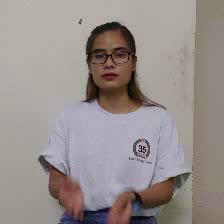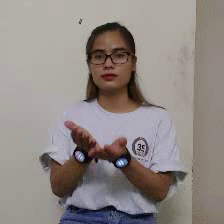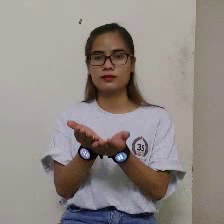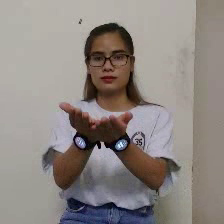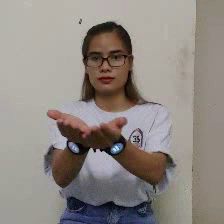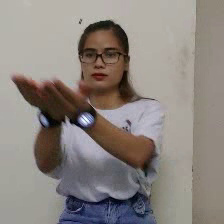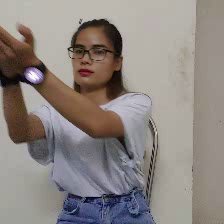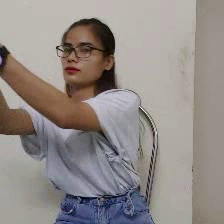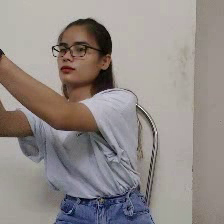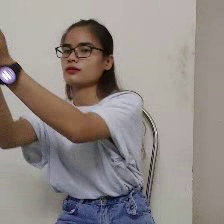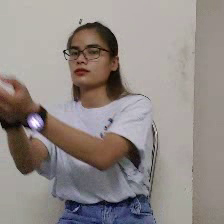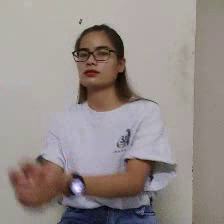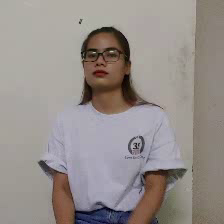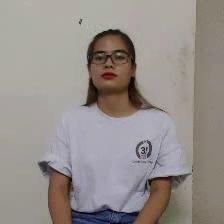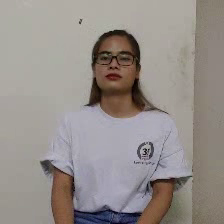Biếu tặng